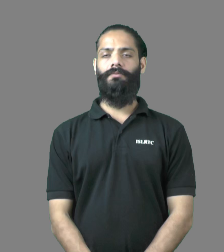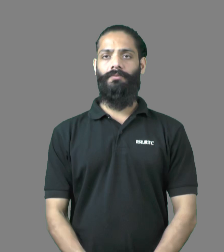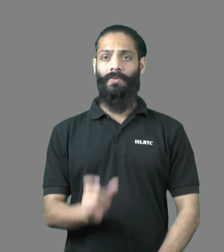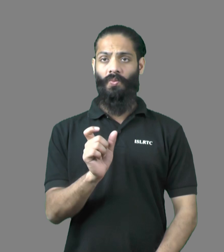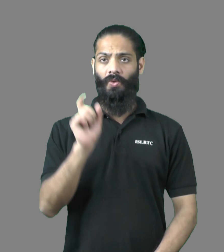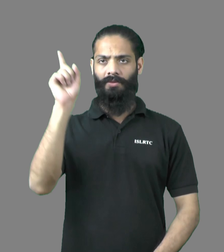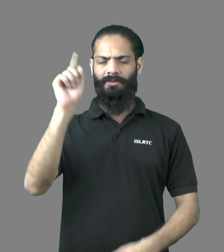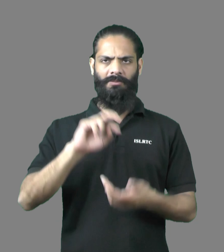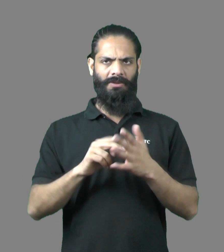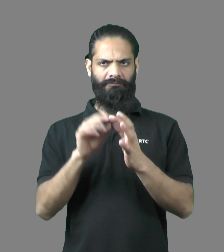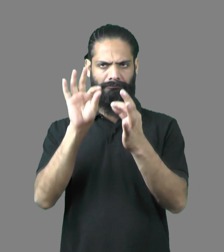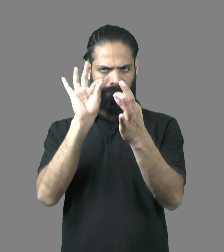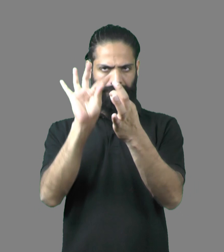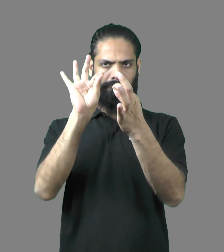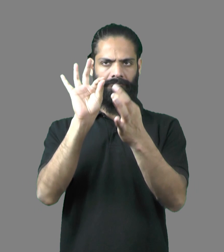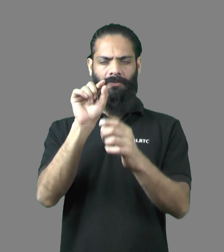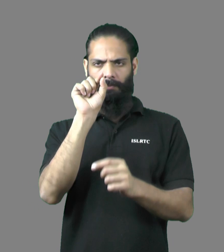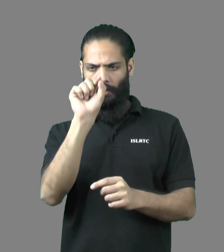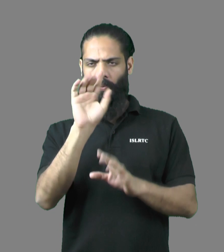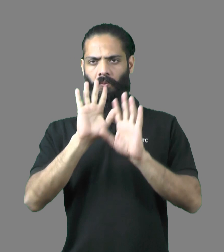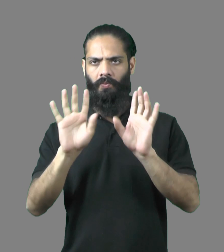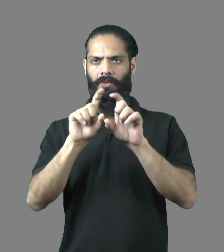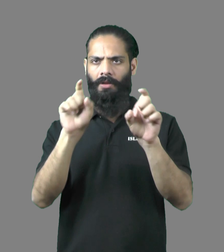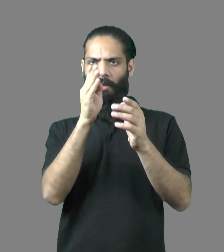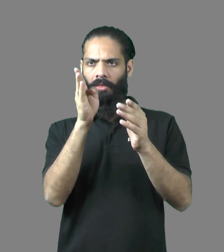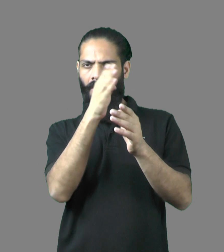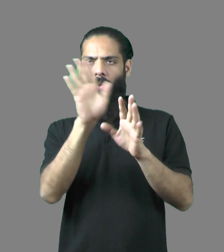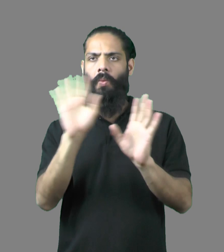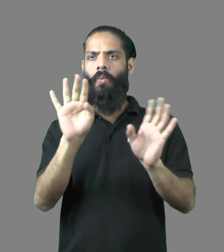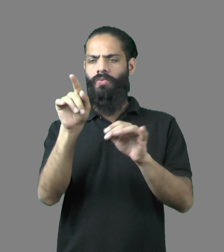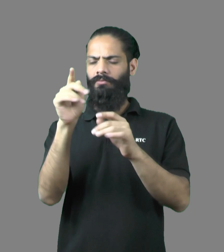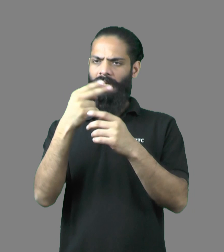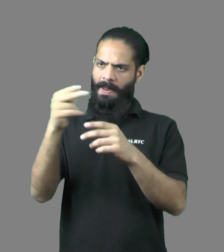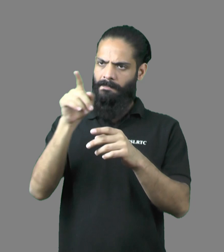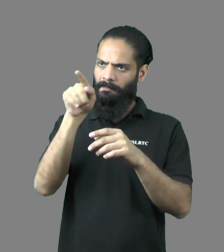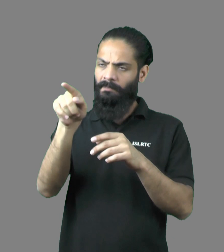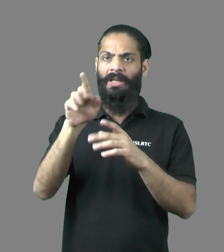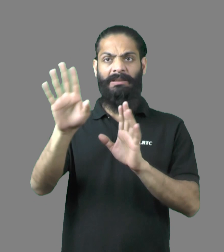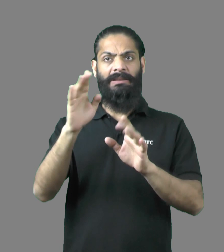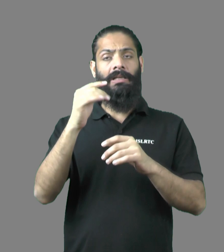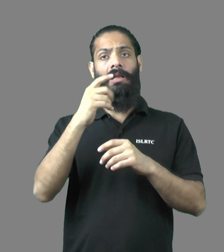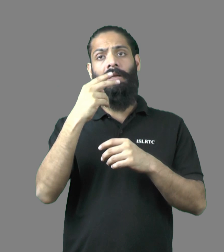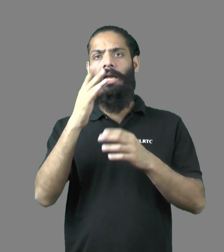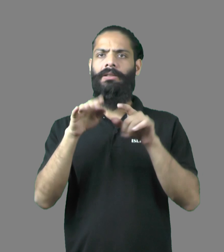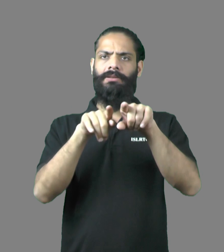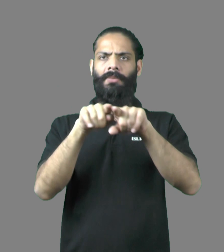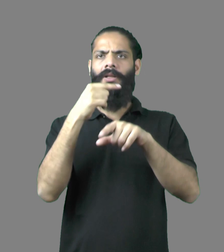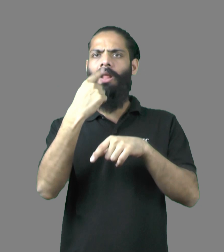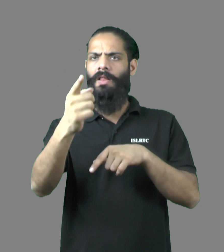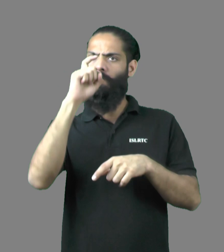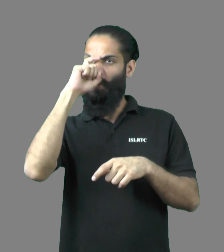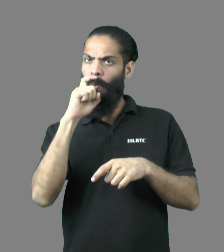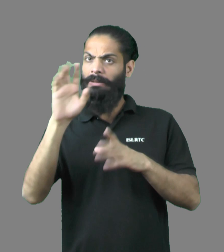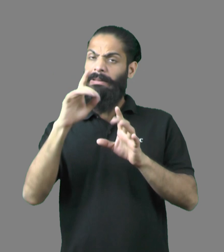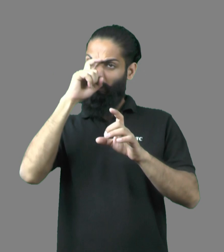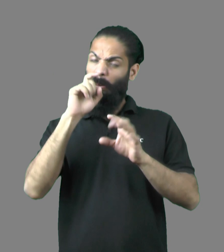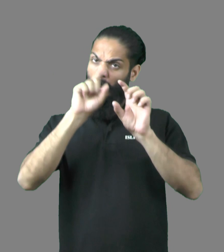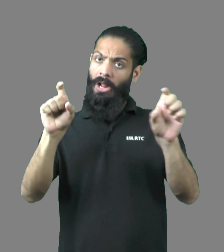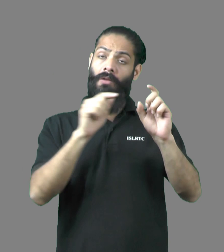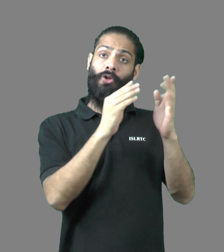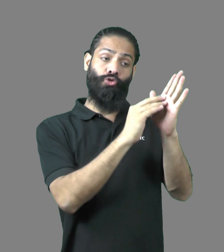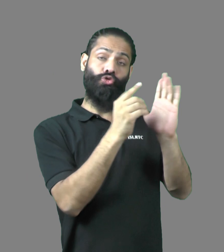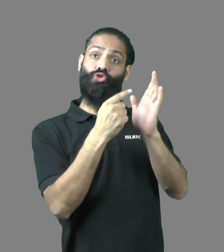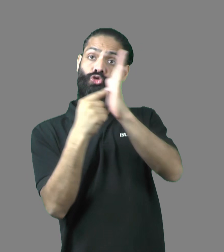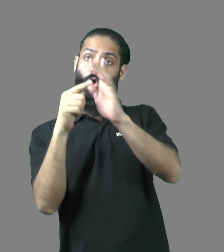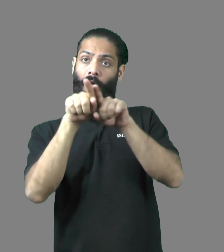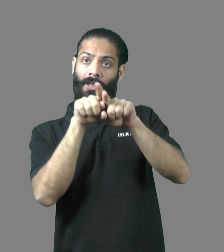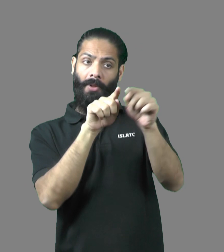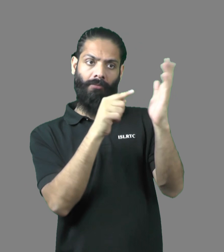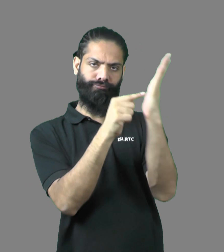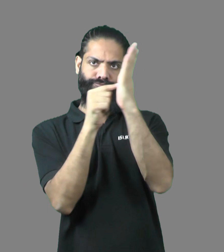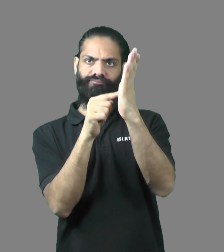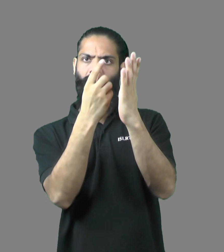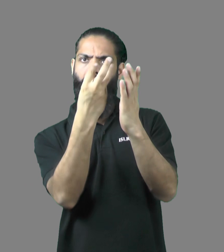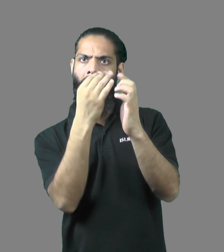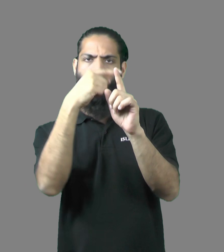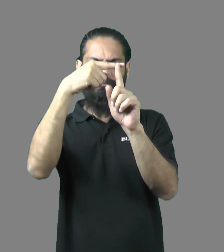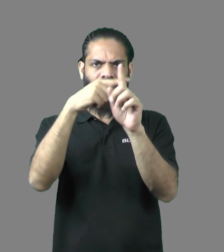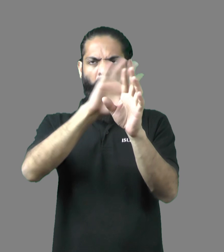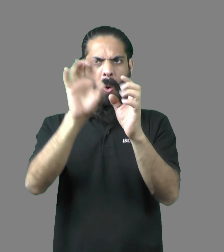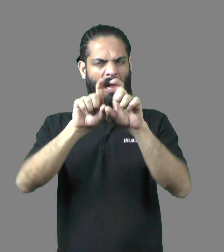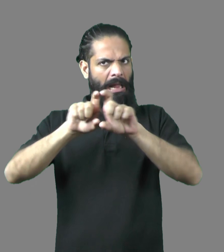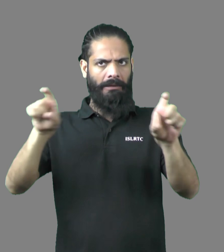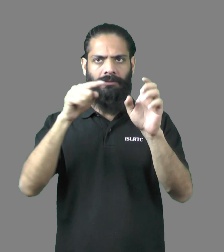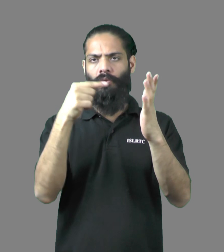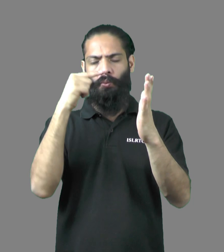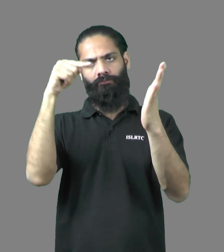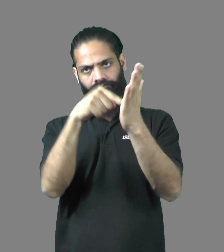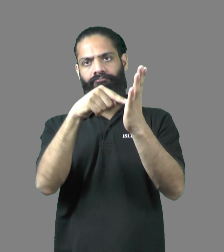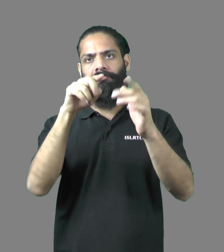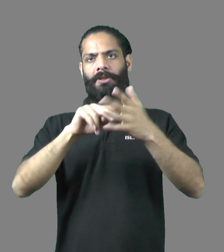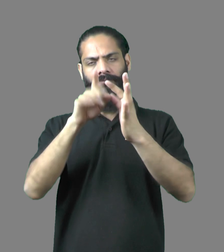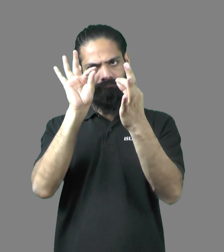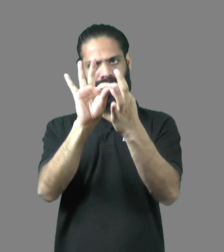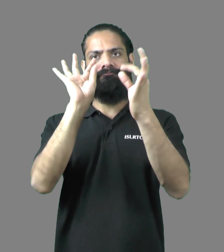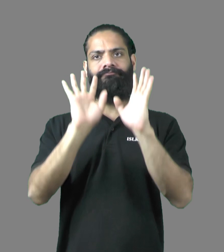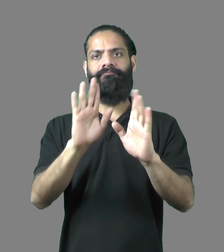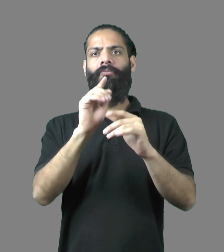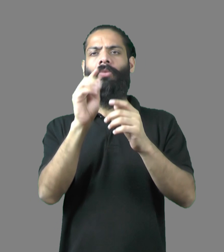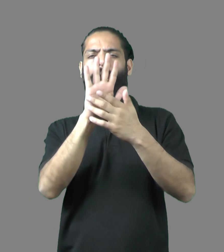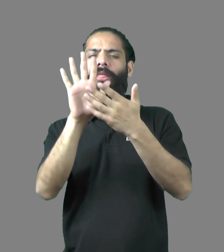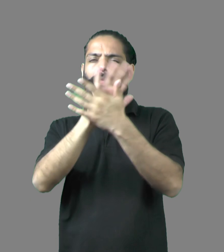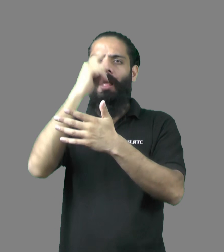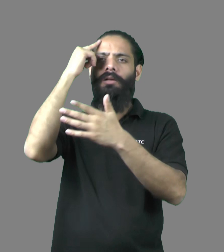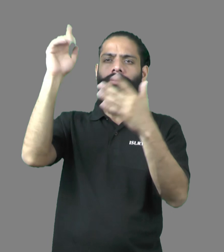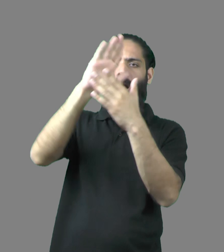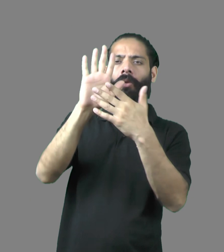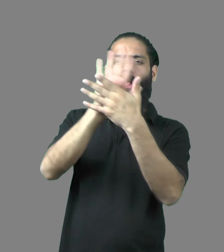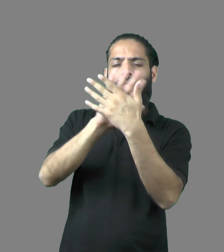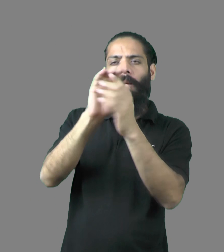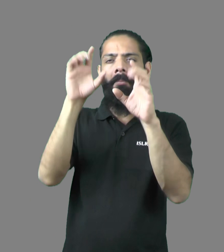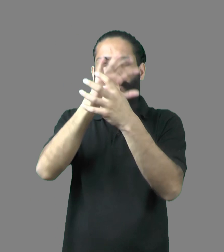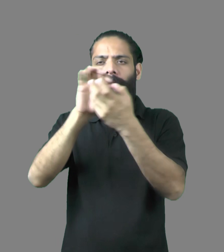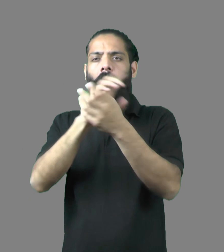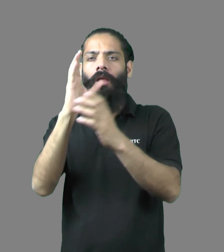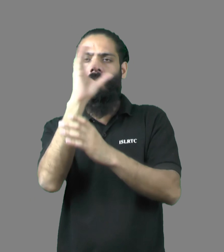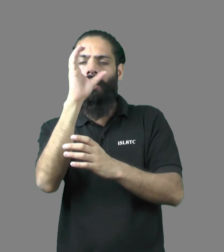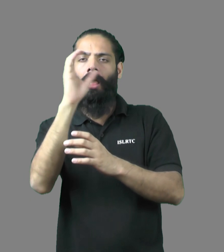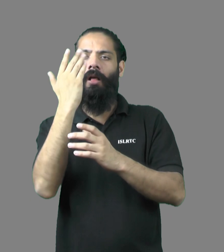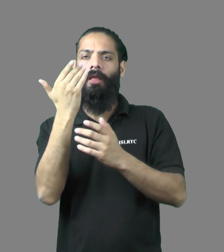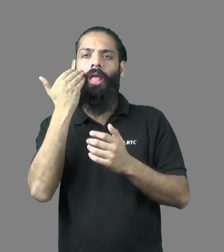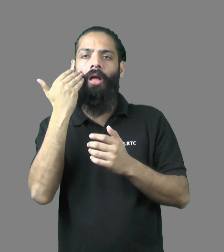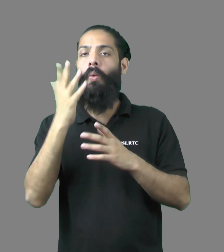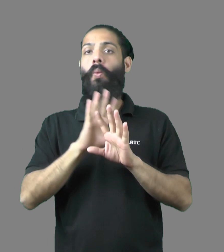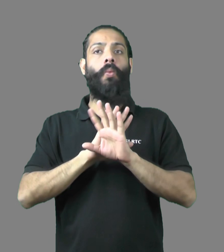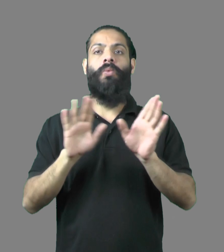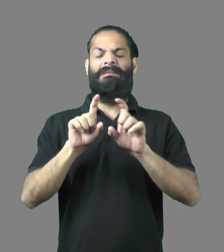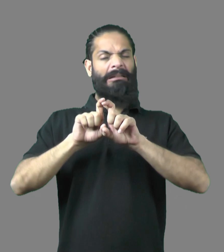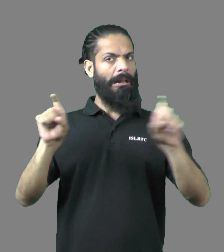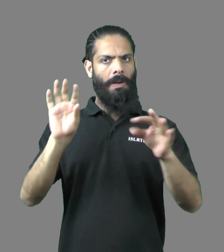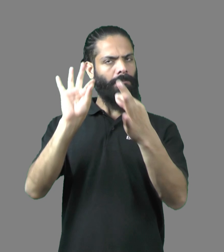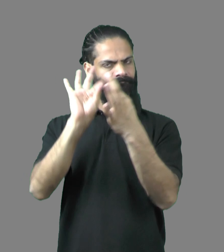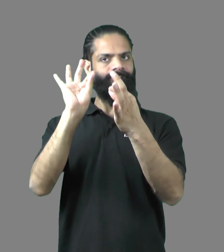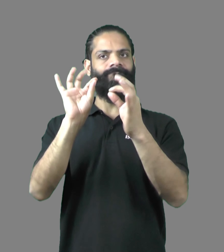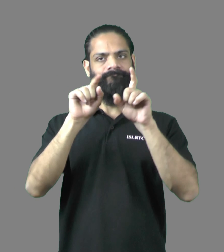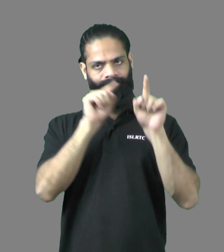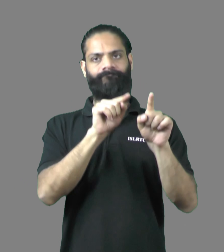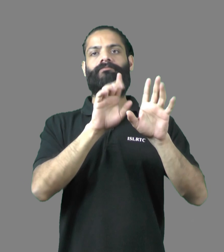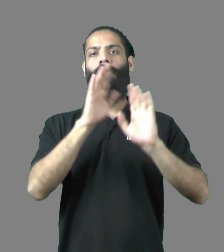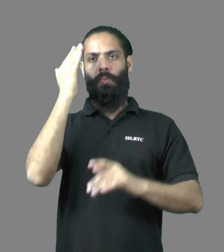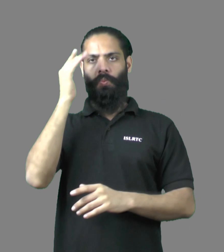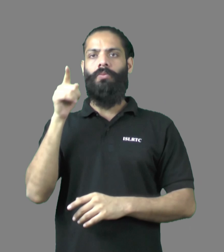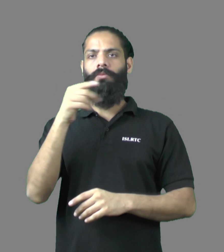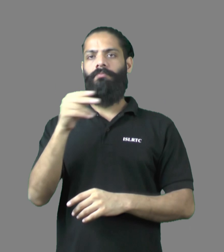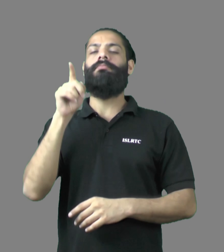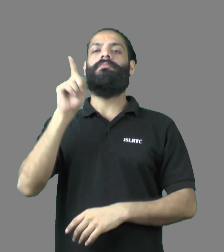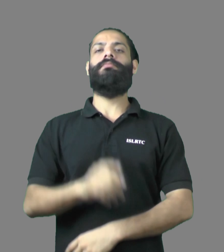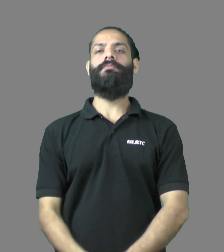Specificity